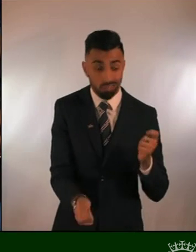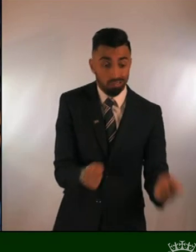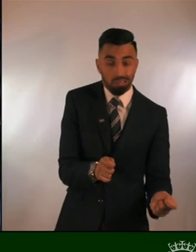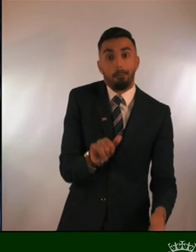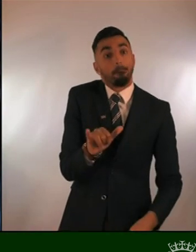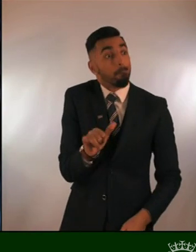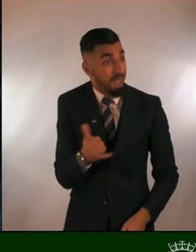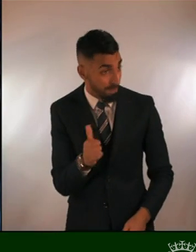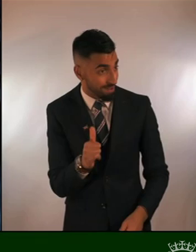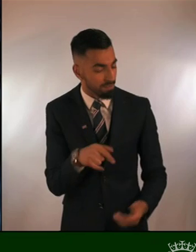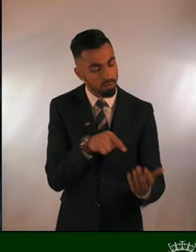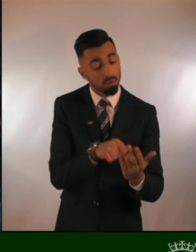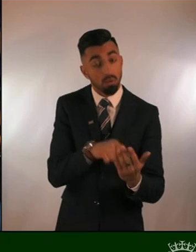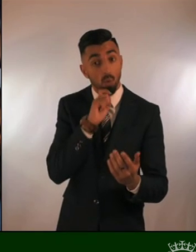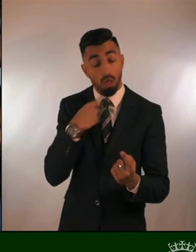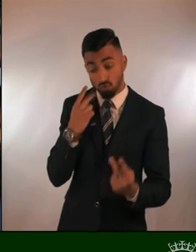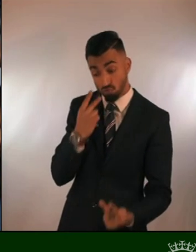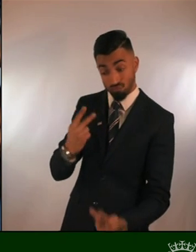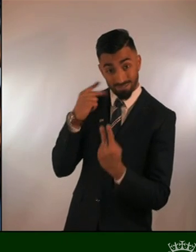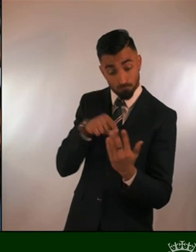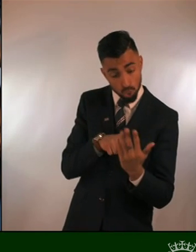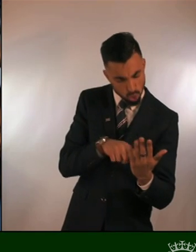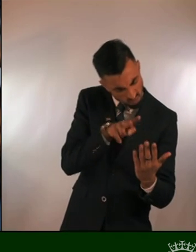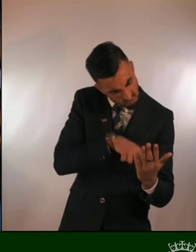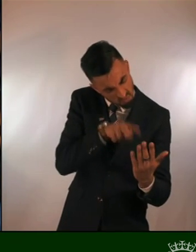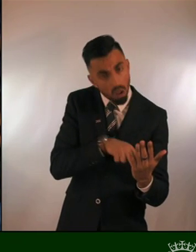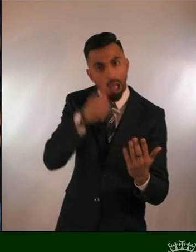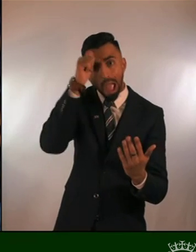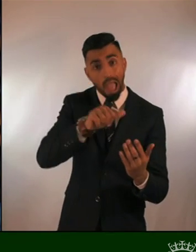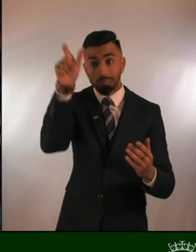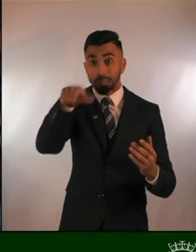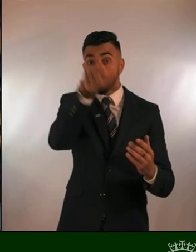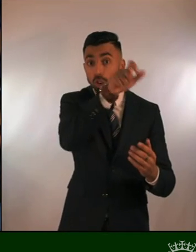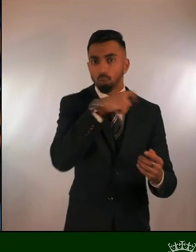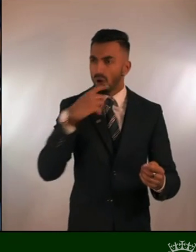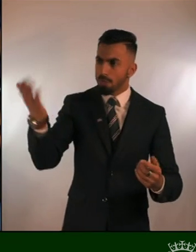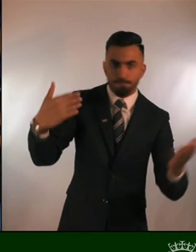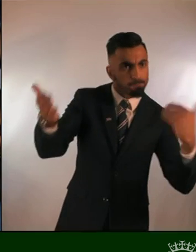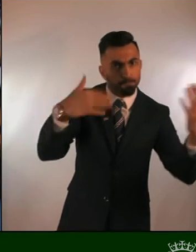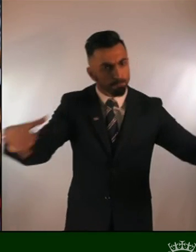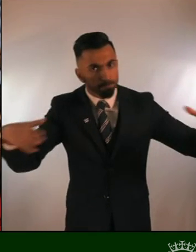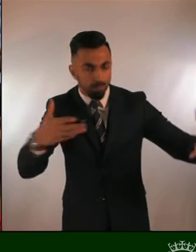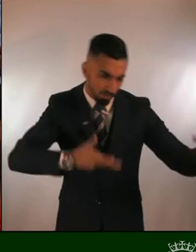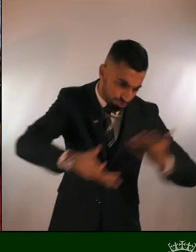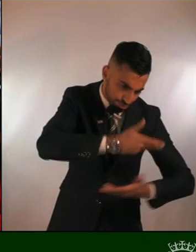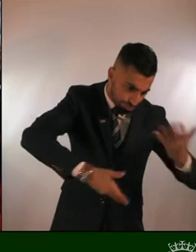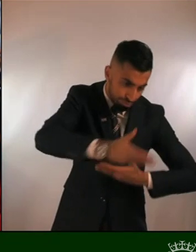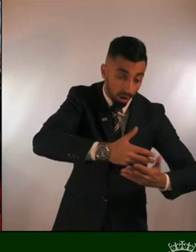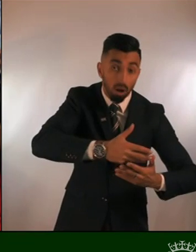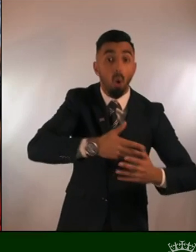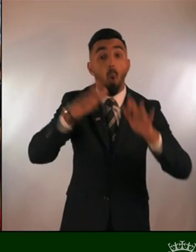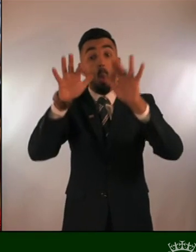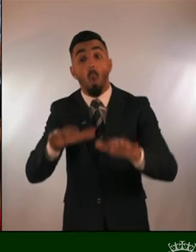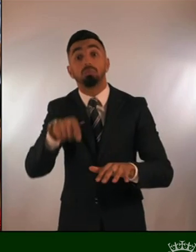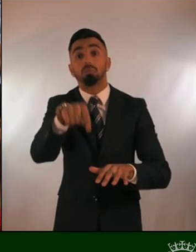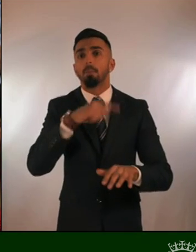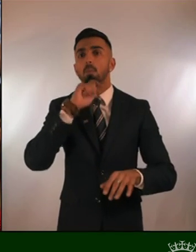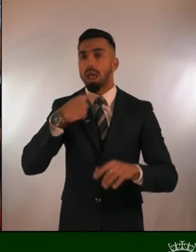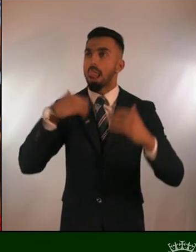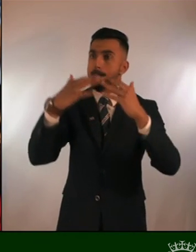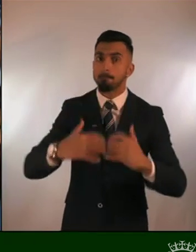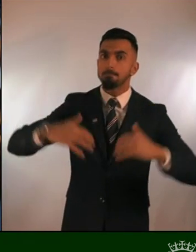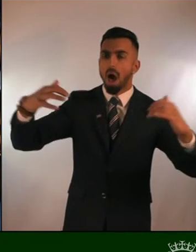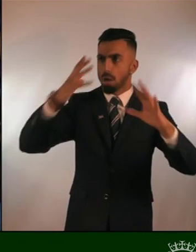I will review the fiscal framework, consulting widely with a range of experts, and will report back in the autumn if I conclude that any changes are necessary.